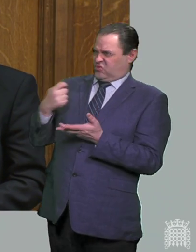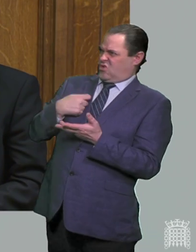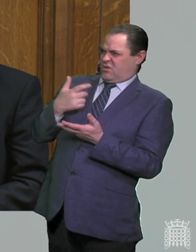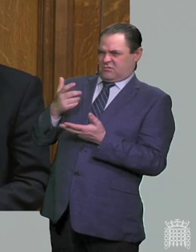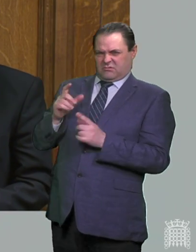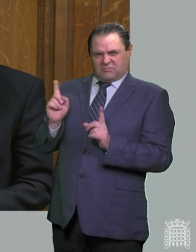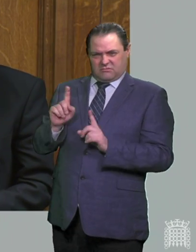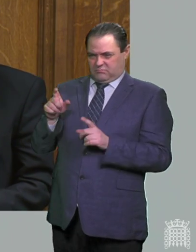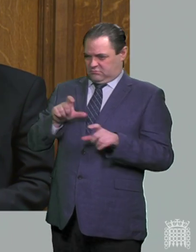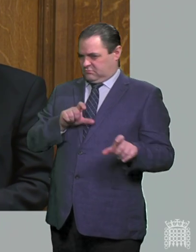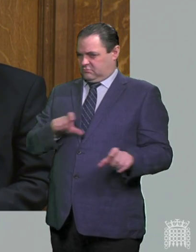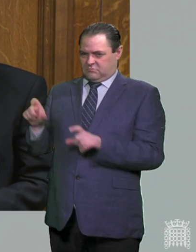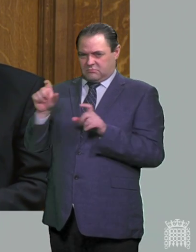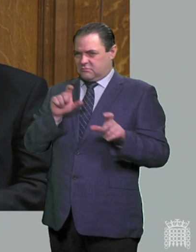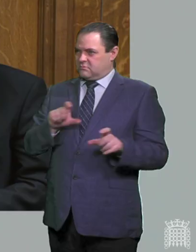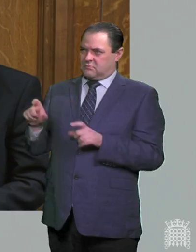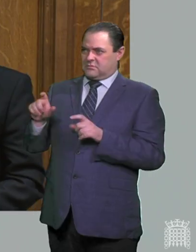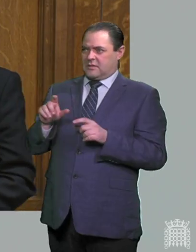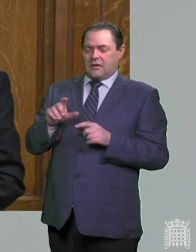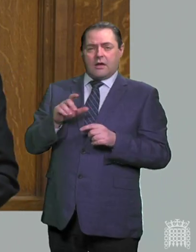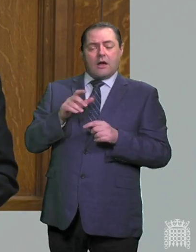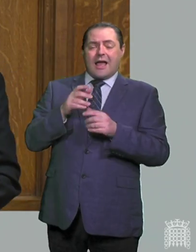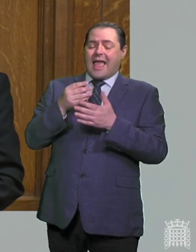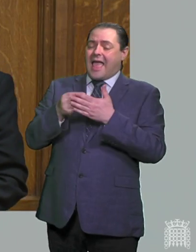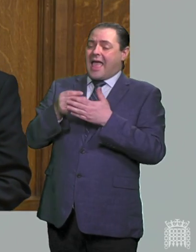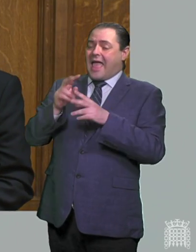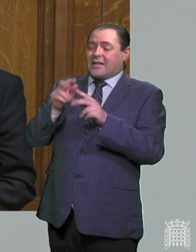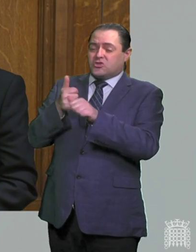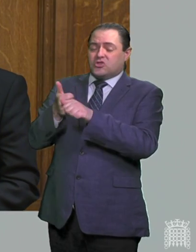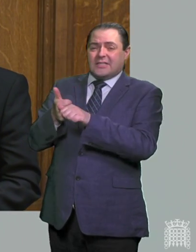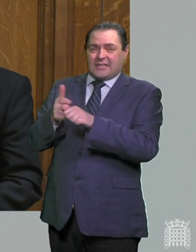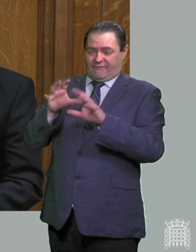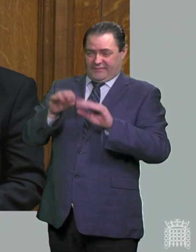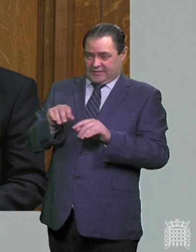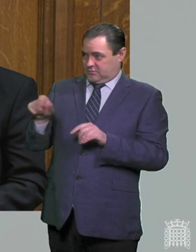These schemes will continue long after energy support schemes have ended.